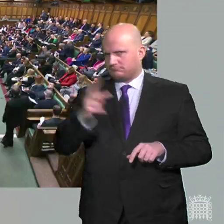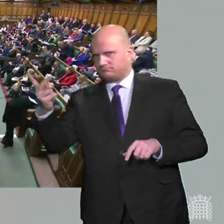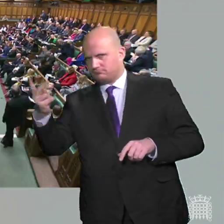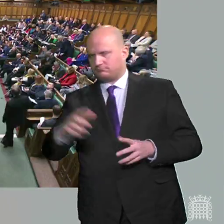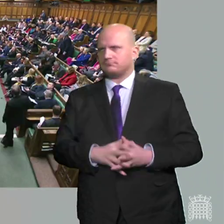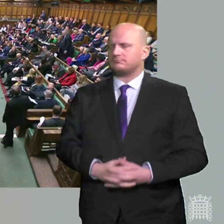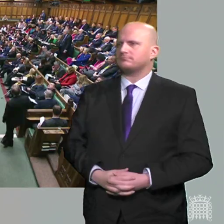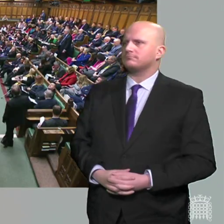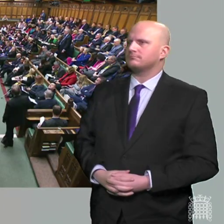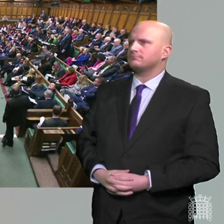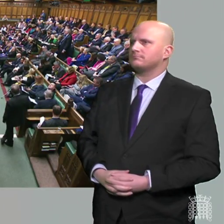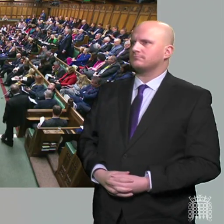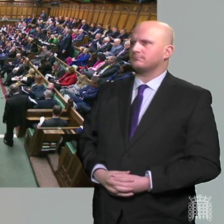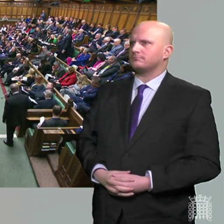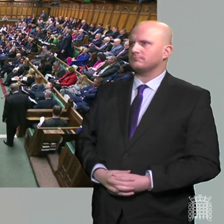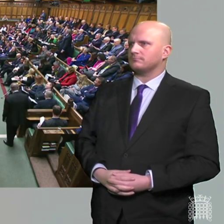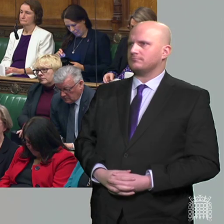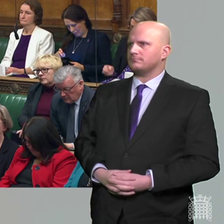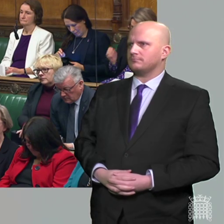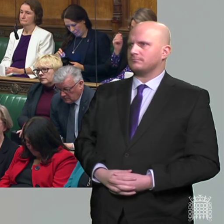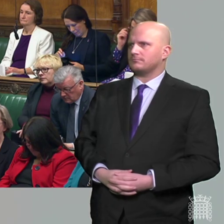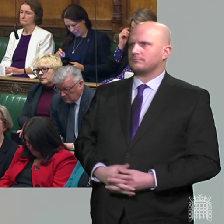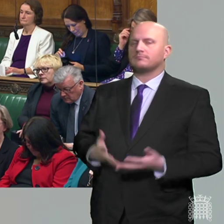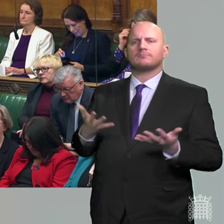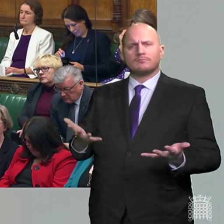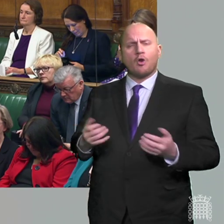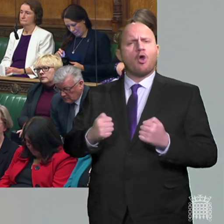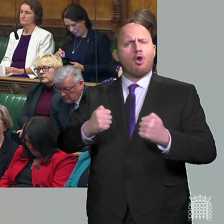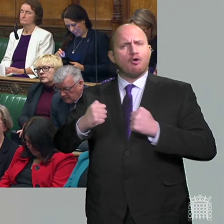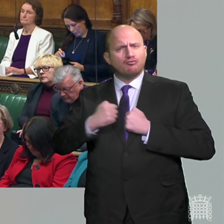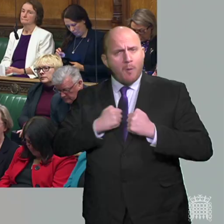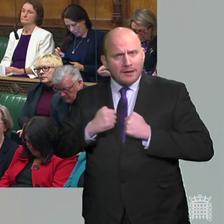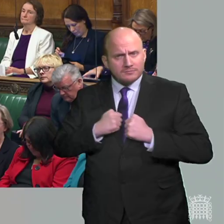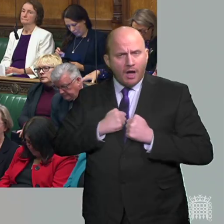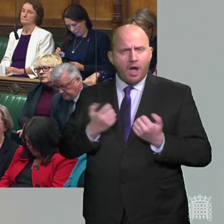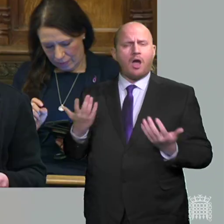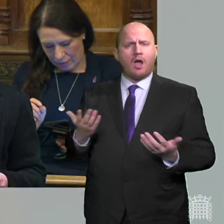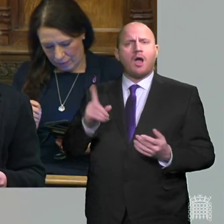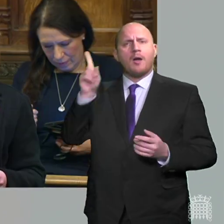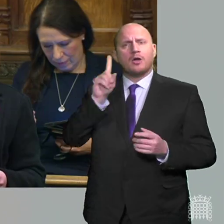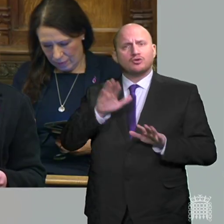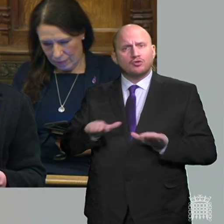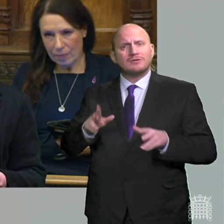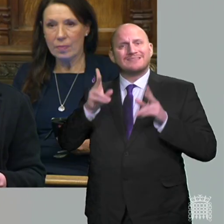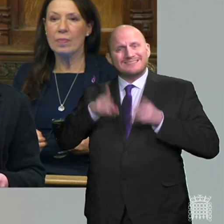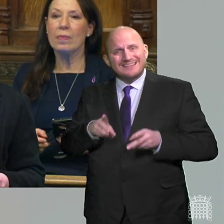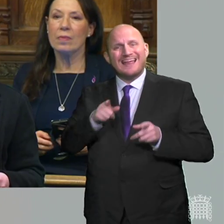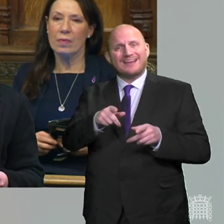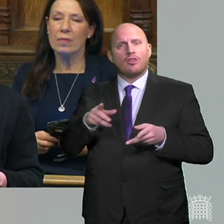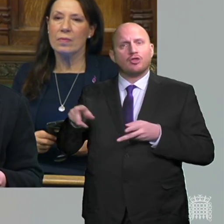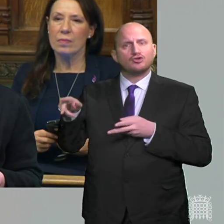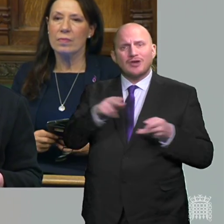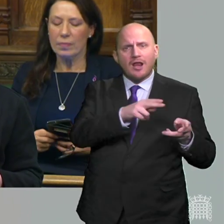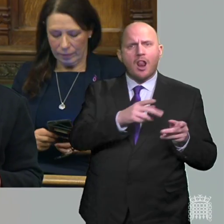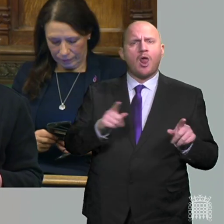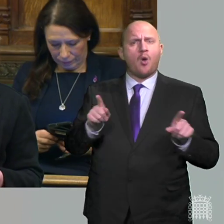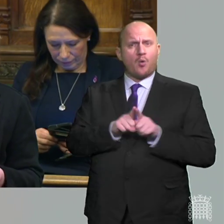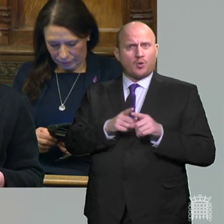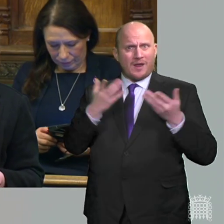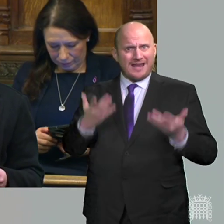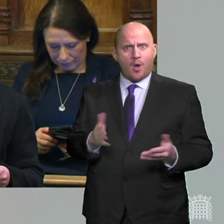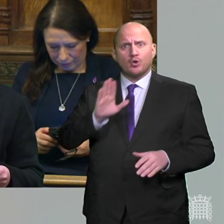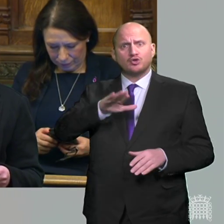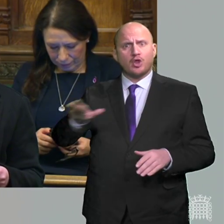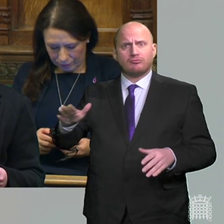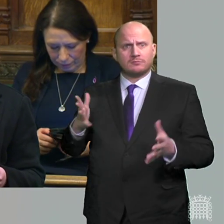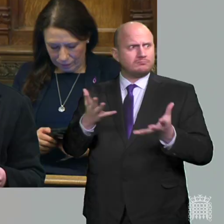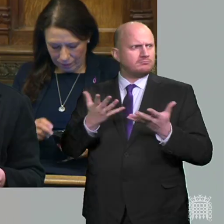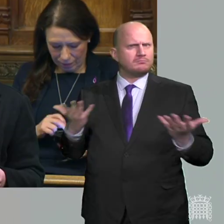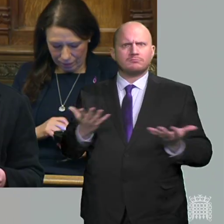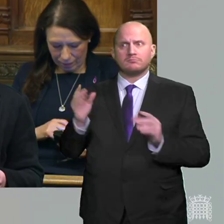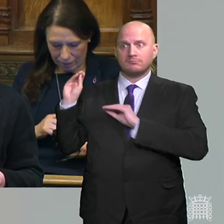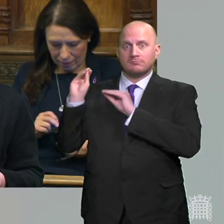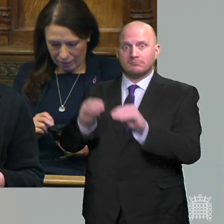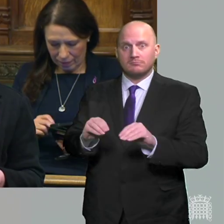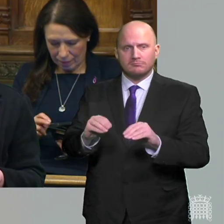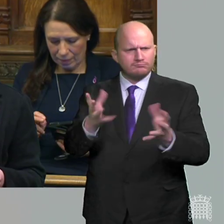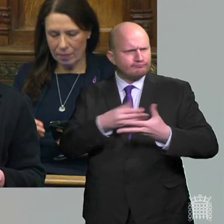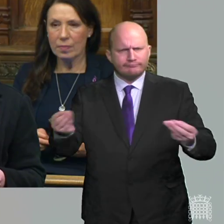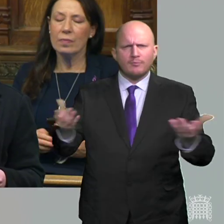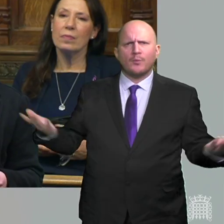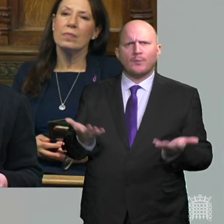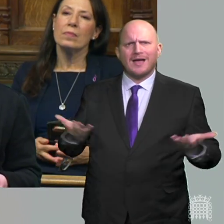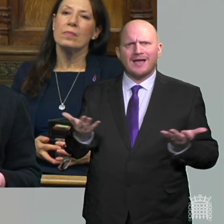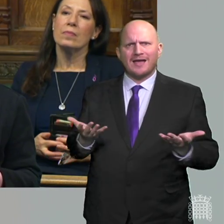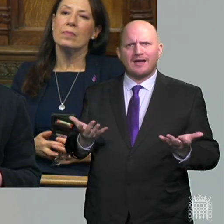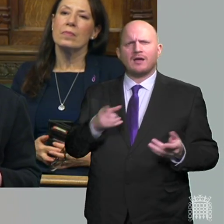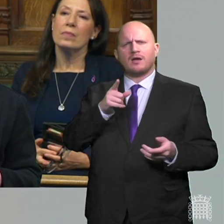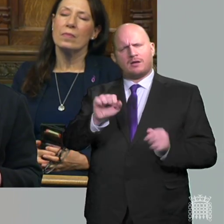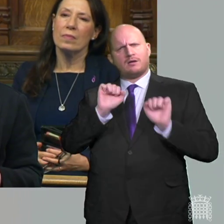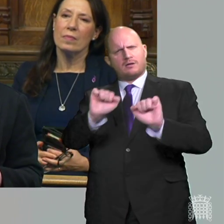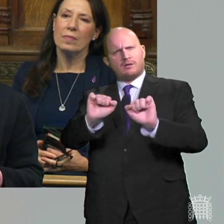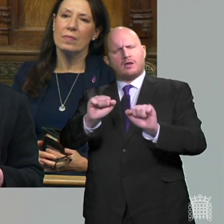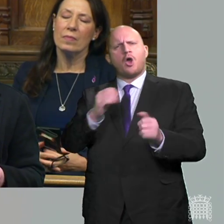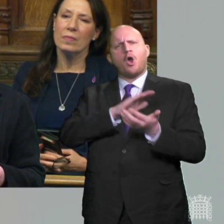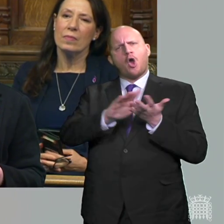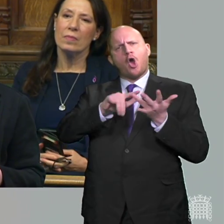Refugees and campaigners are gathered today outside Parliament to highlight the impact of the hostile environment—from Rwanda, to deaths in the channel and the latest scandal of missing children—on people in the migration and asylum system.